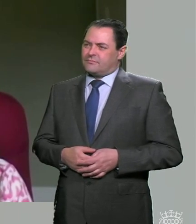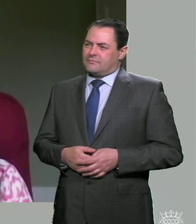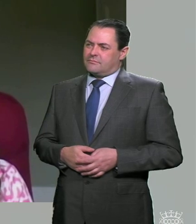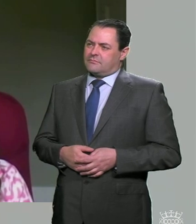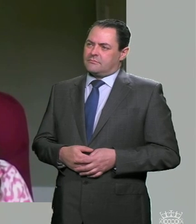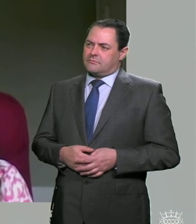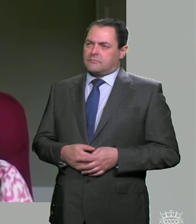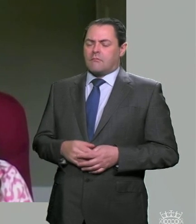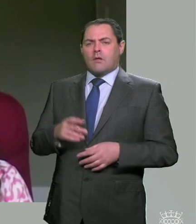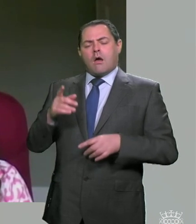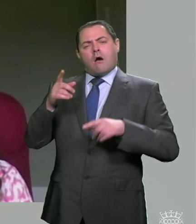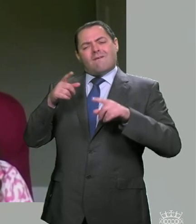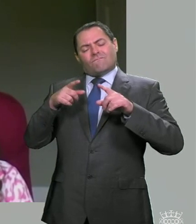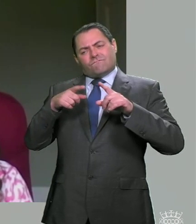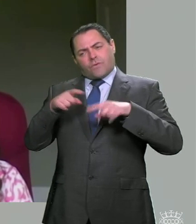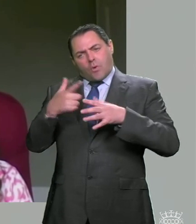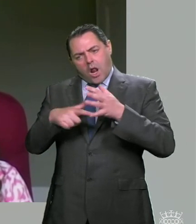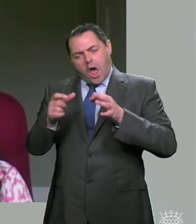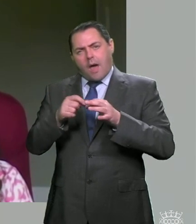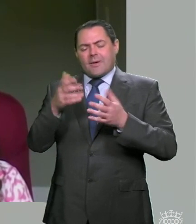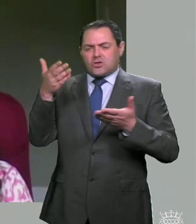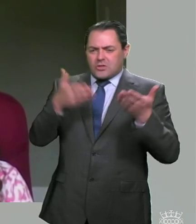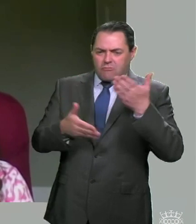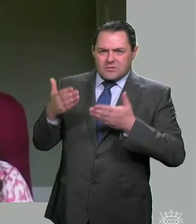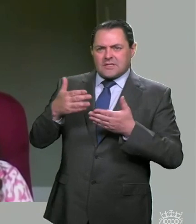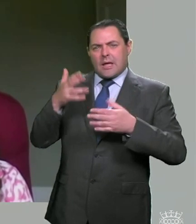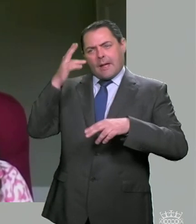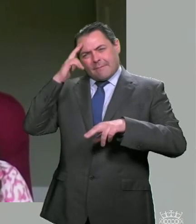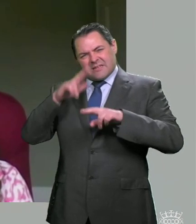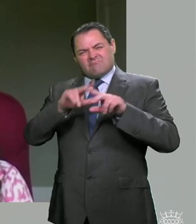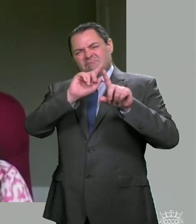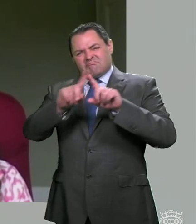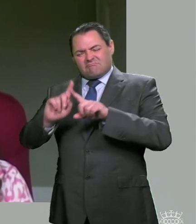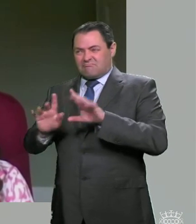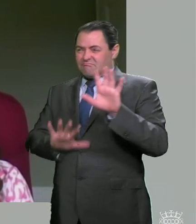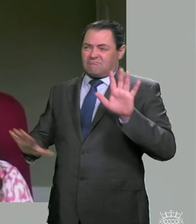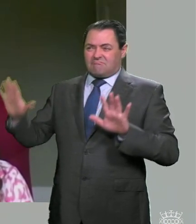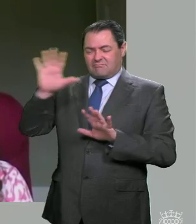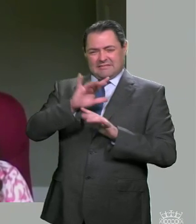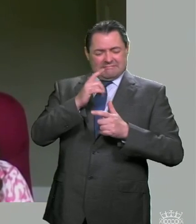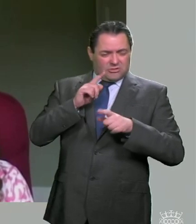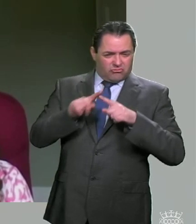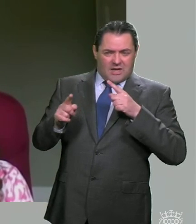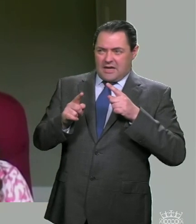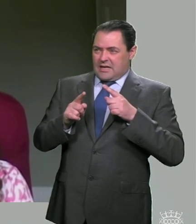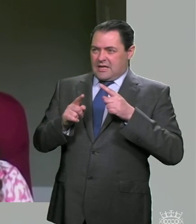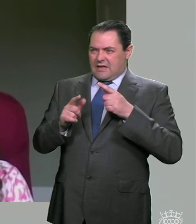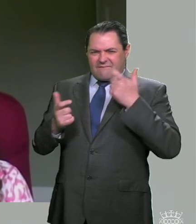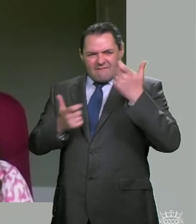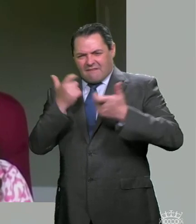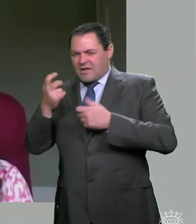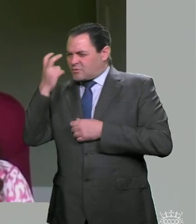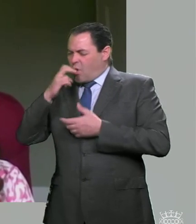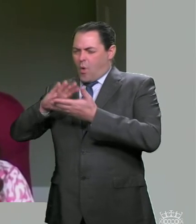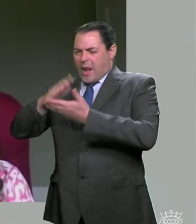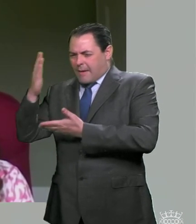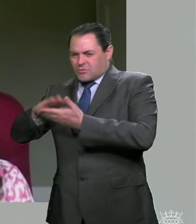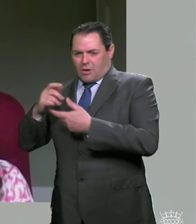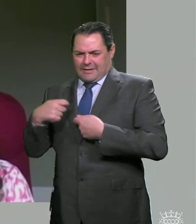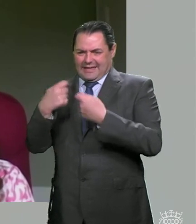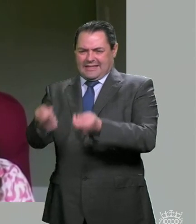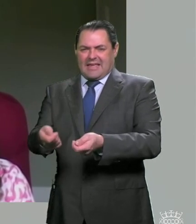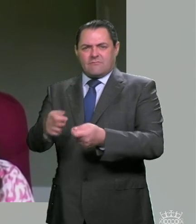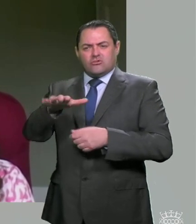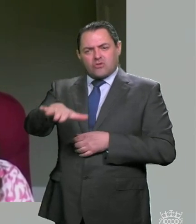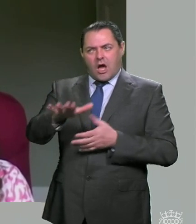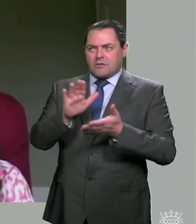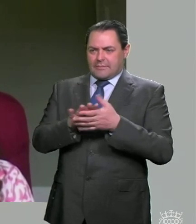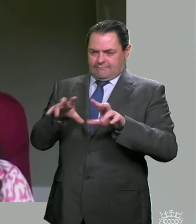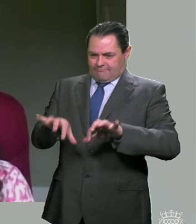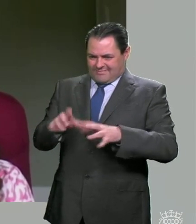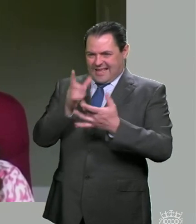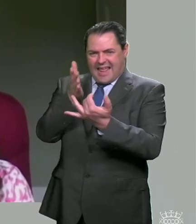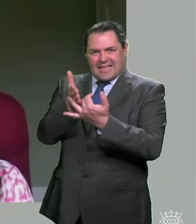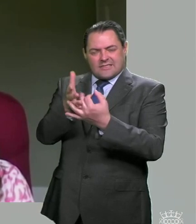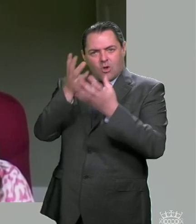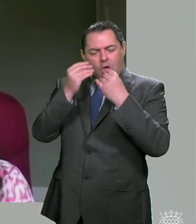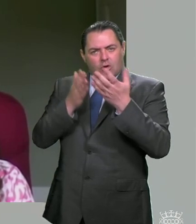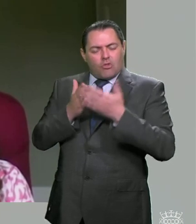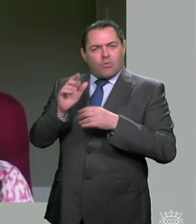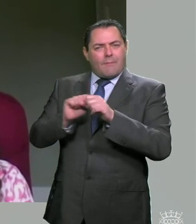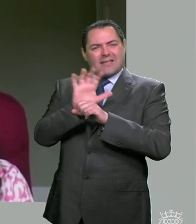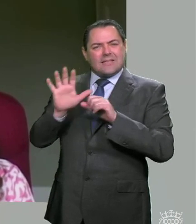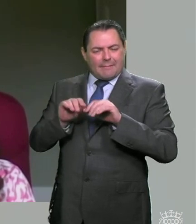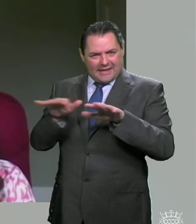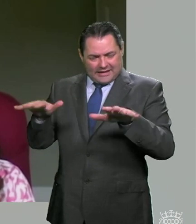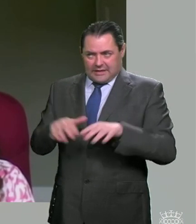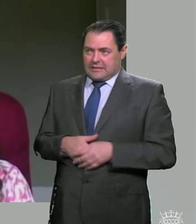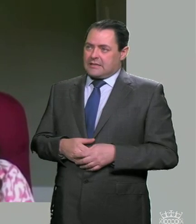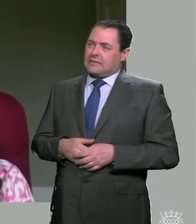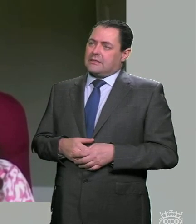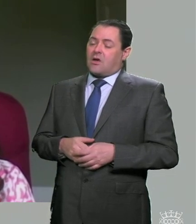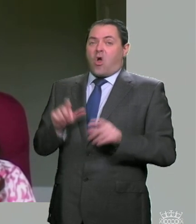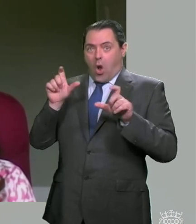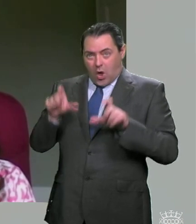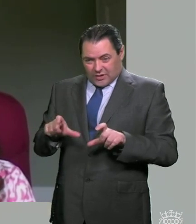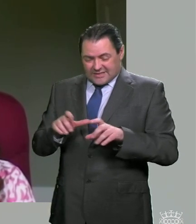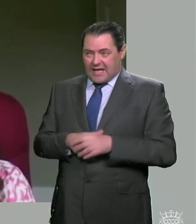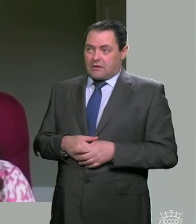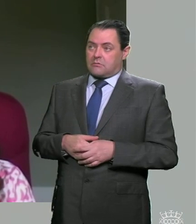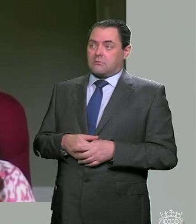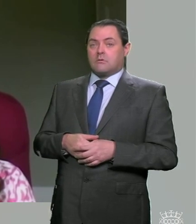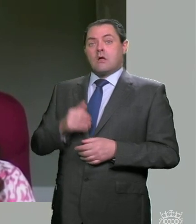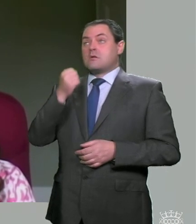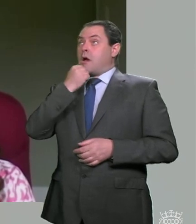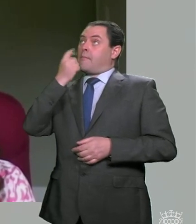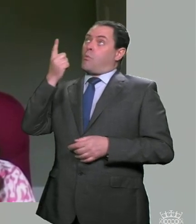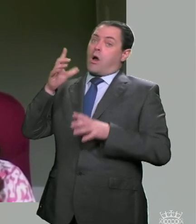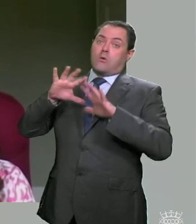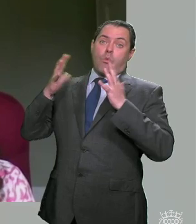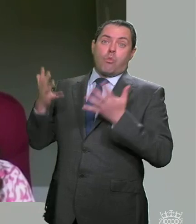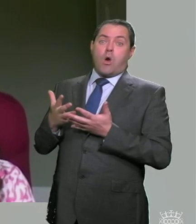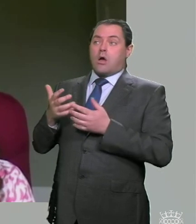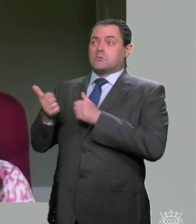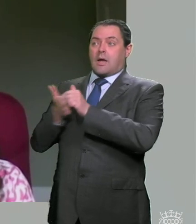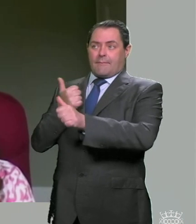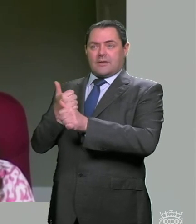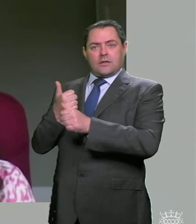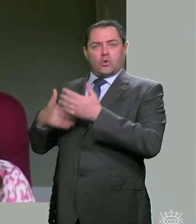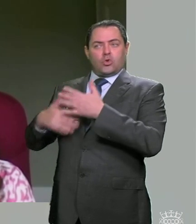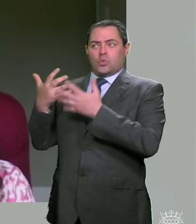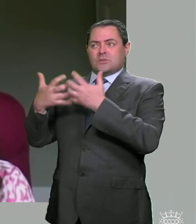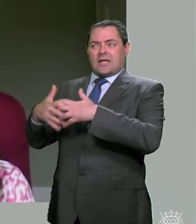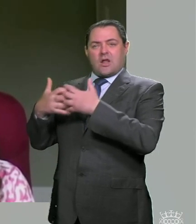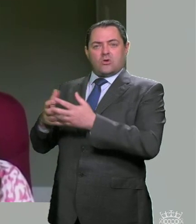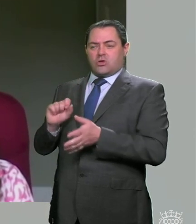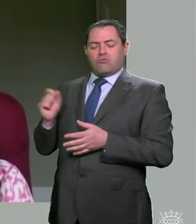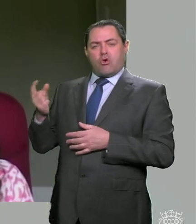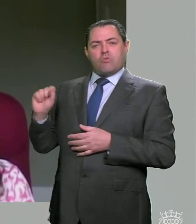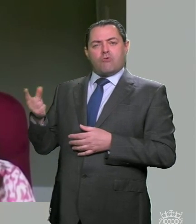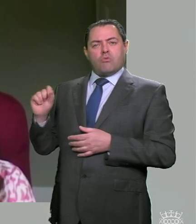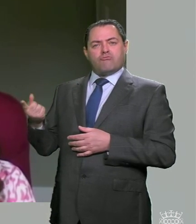While football clubs, charities and mums and dads in Sunderland and across our country were searching for that old laptop in the cupboard to give a child the data and device needed for learning during the pandemic and lockdown, the largest company in the world was throwing brand-new tech into landfill.